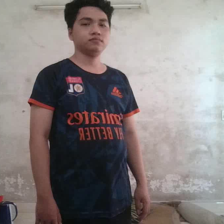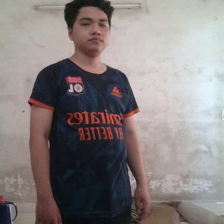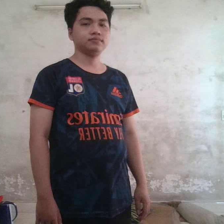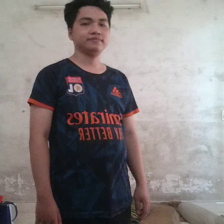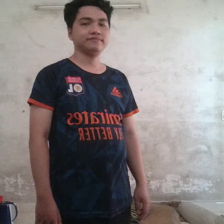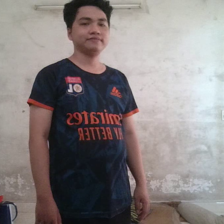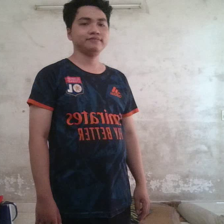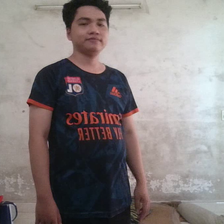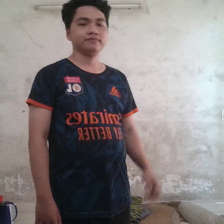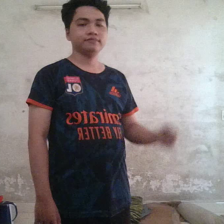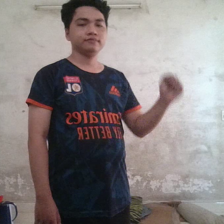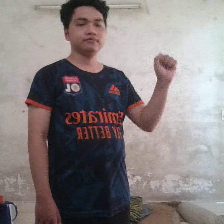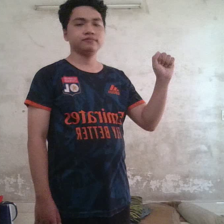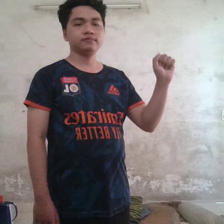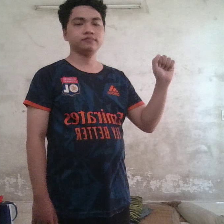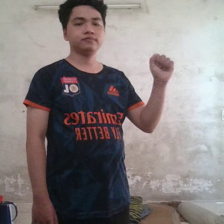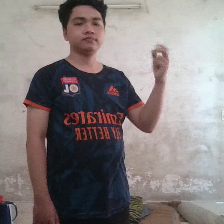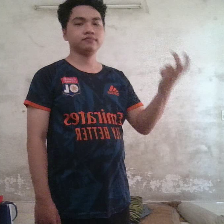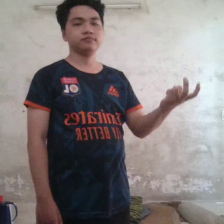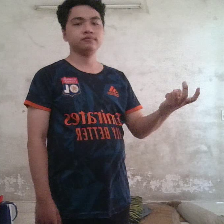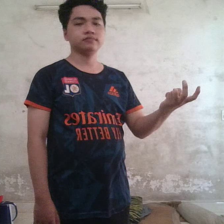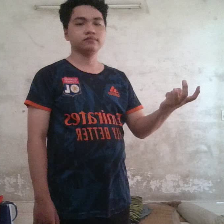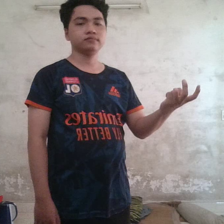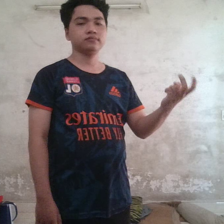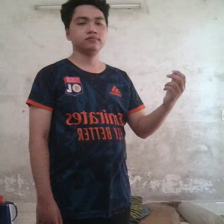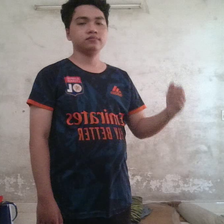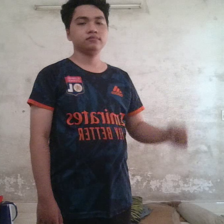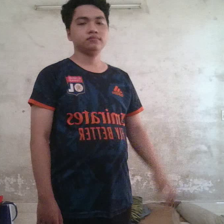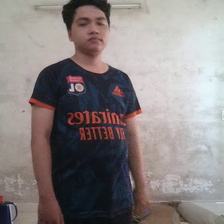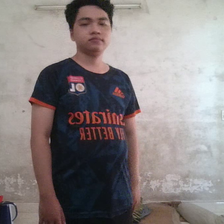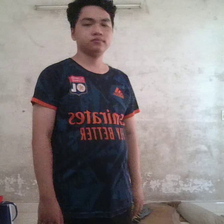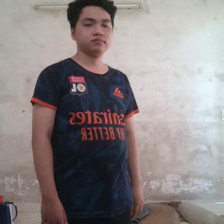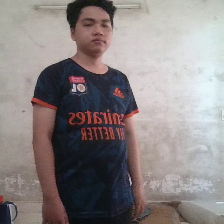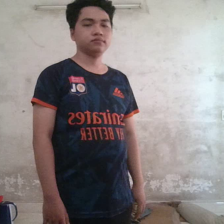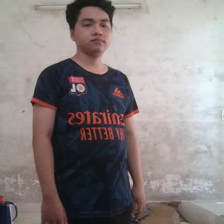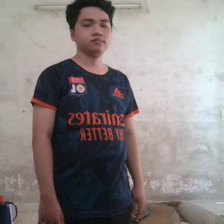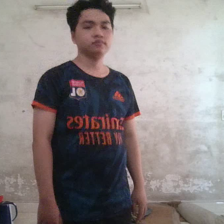ă